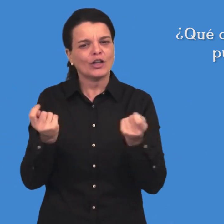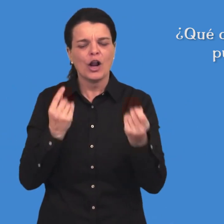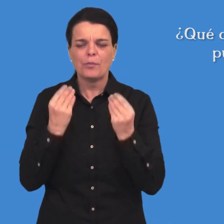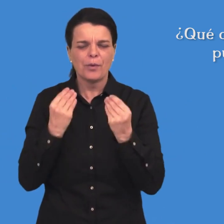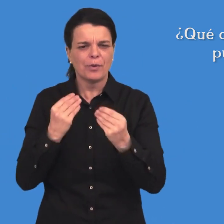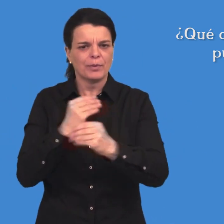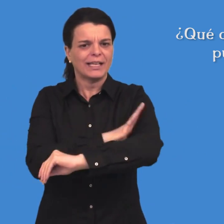bien